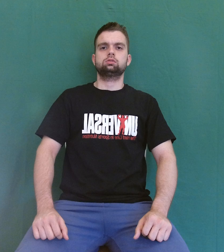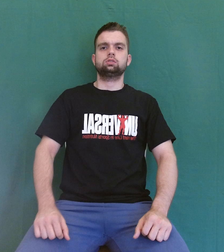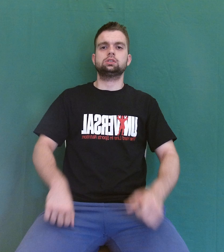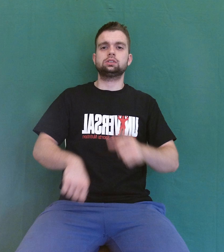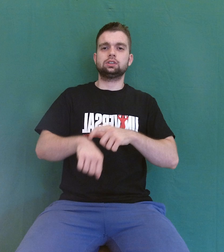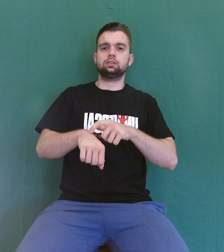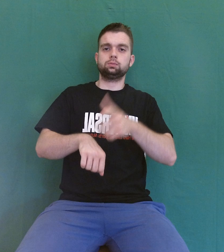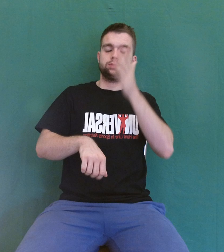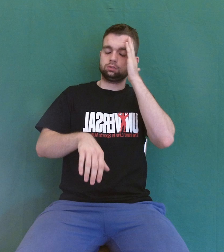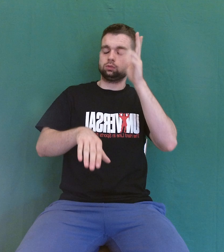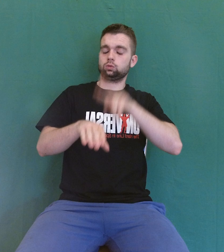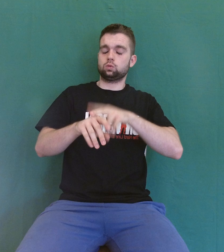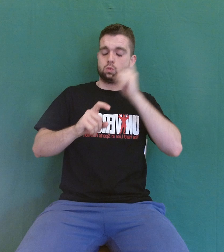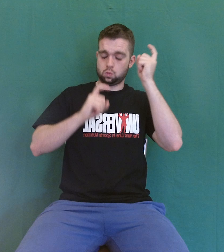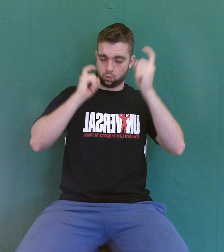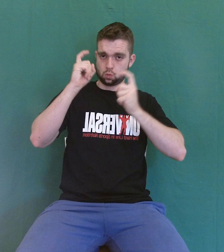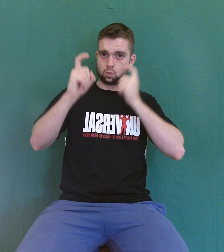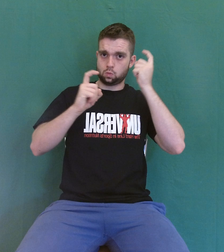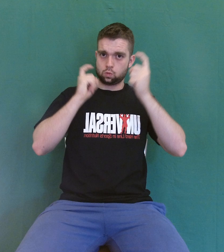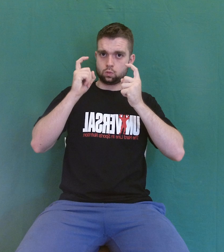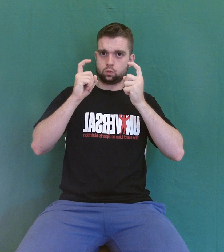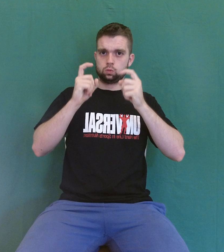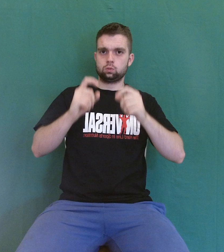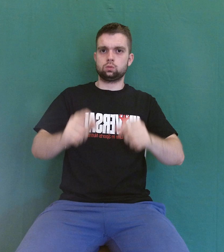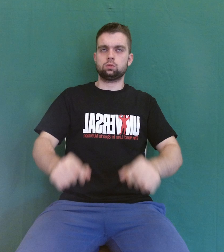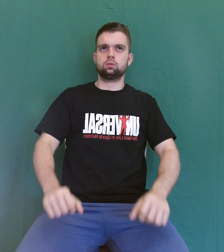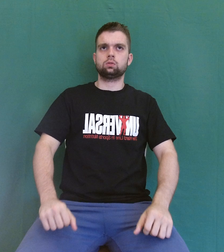ΩΡΑ ΚΟΙΜΑΜΑΙ ΞΑΠΛΩΜΕΝΟΣ ΣΚΕΨΕΙΣ?